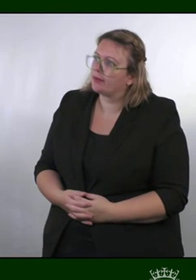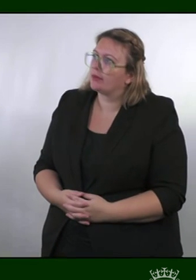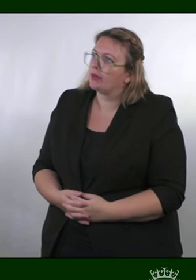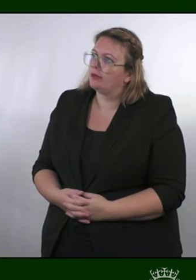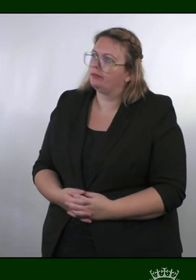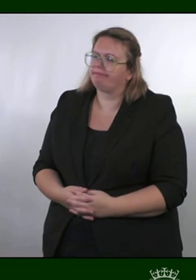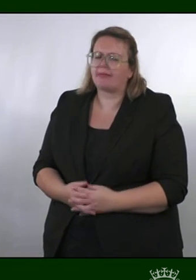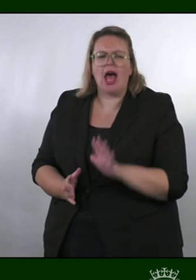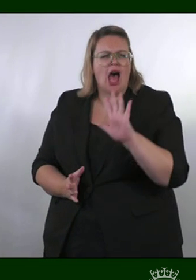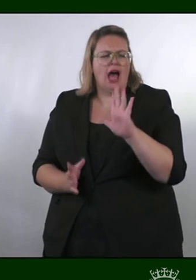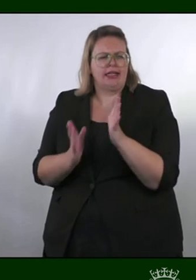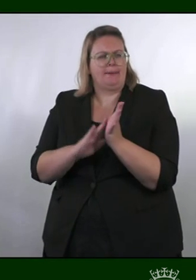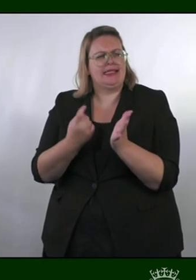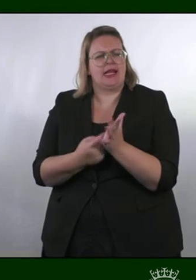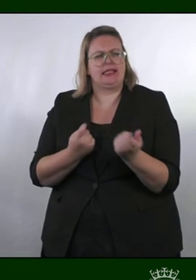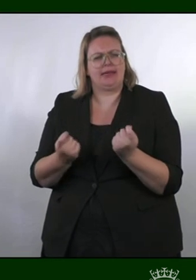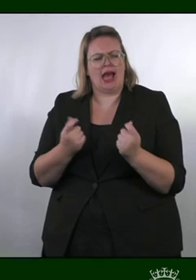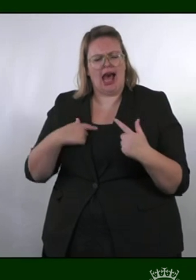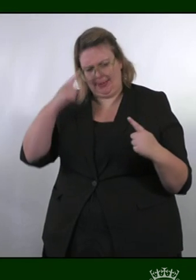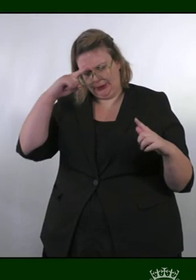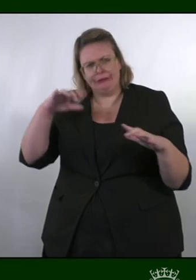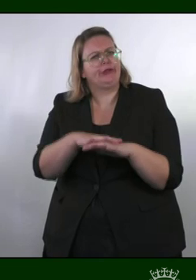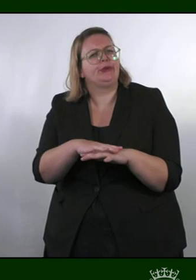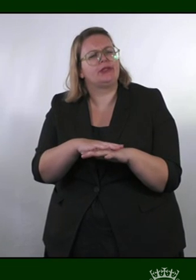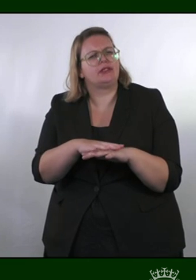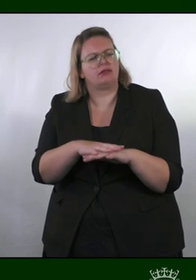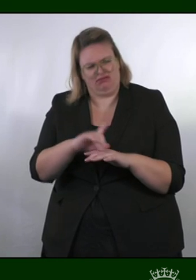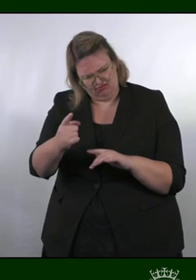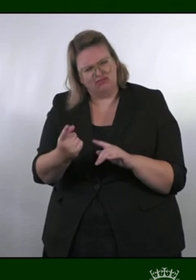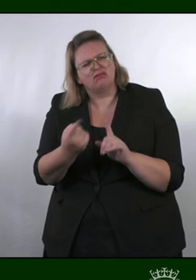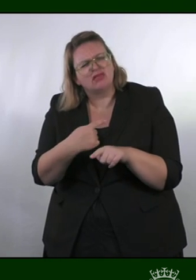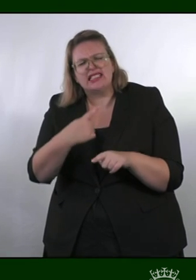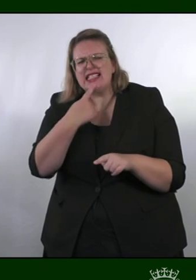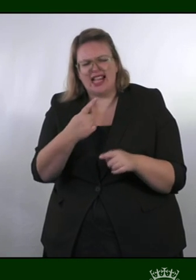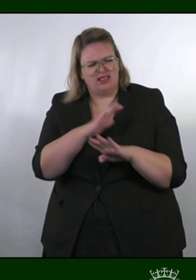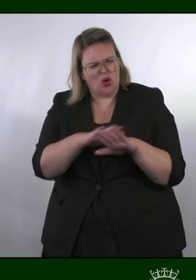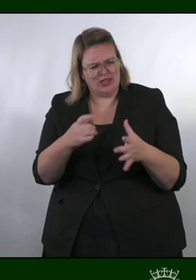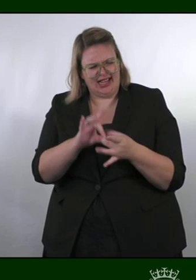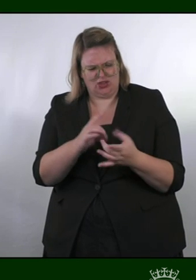I am now confused by the Prime Minister’s answer. If it is not the R rate under 1, what is it?